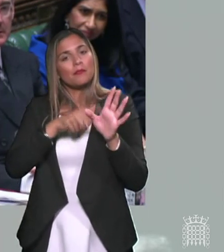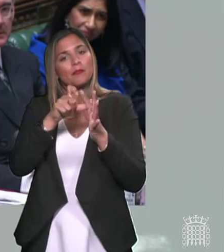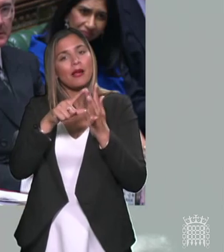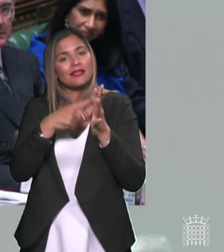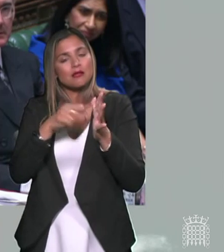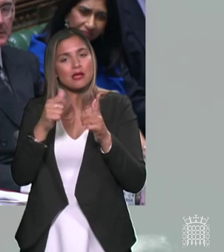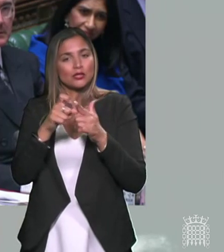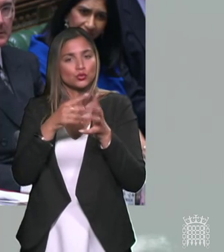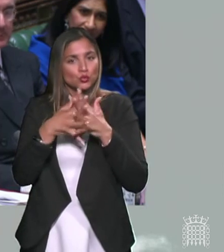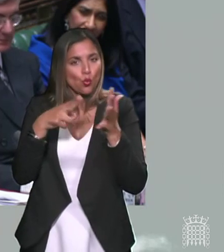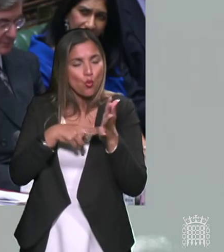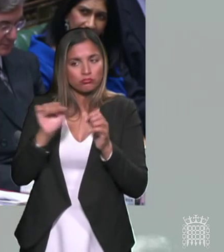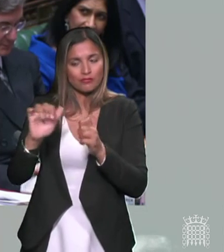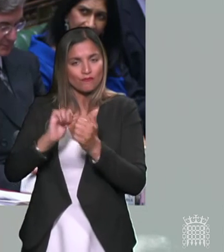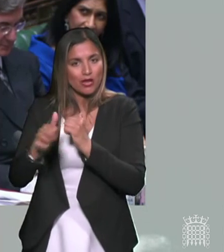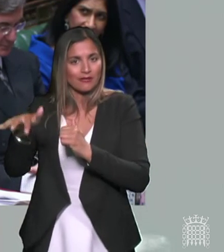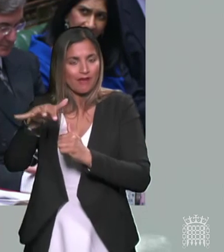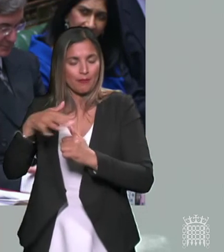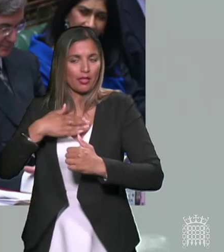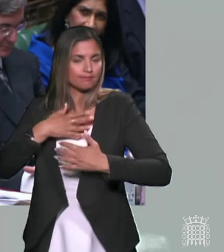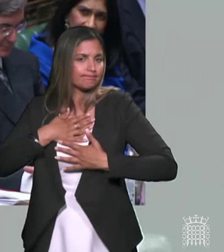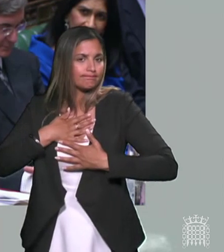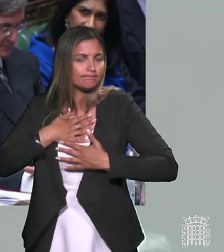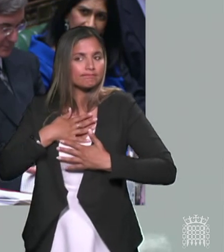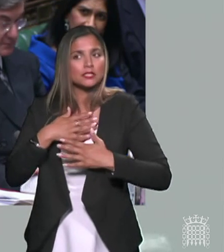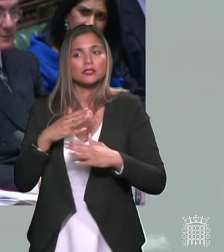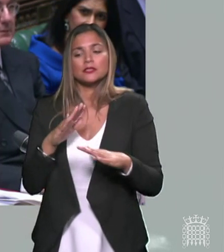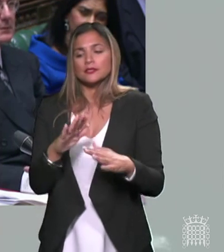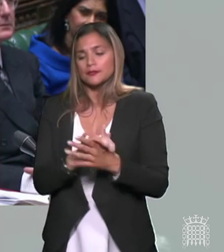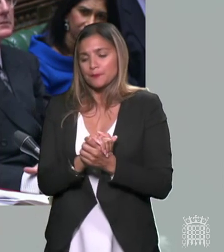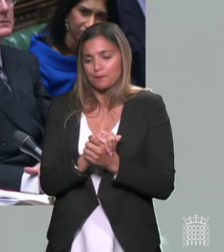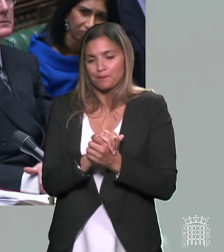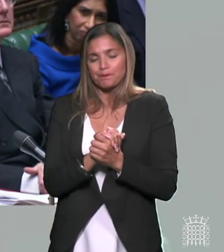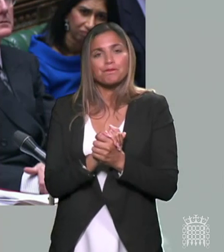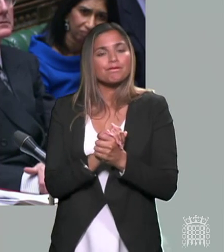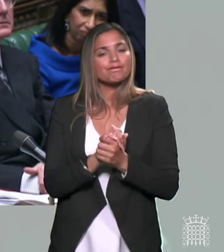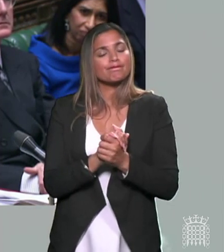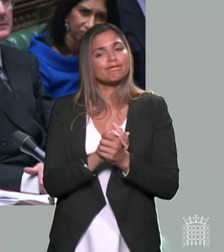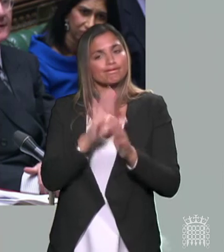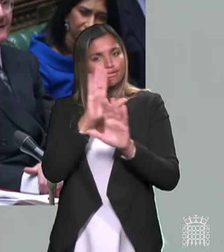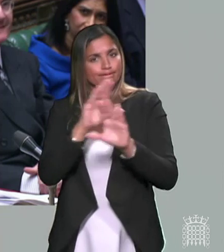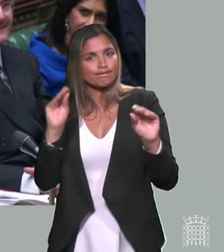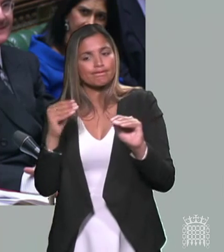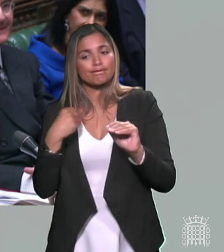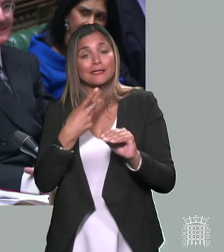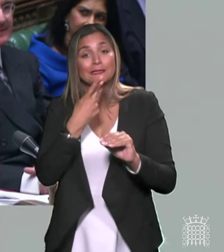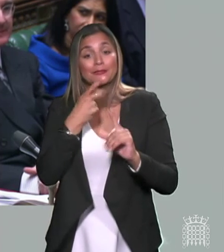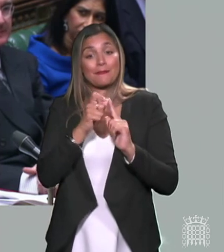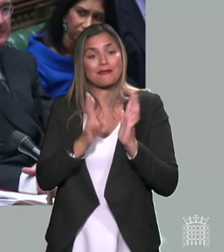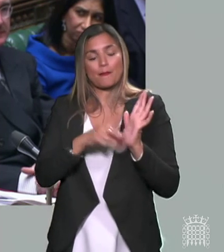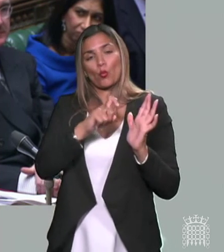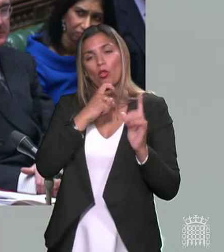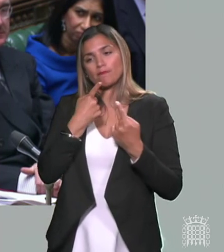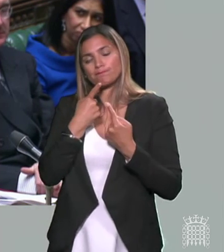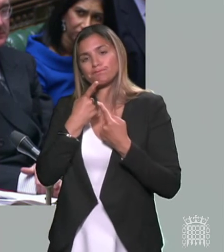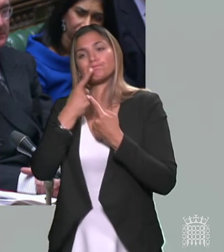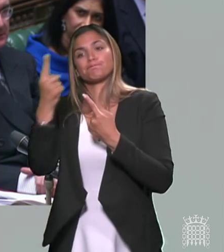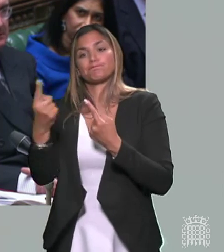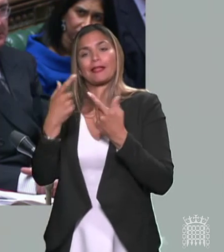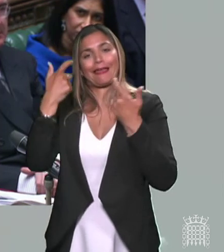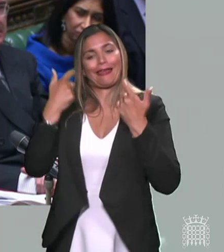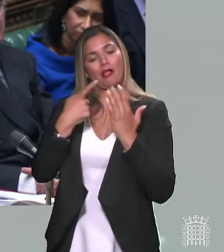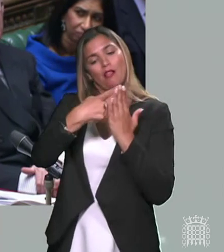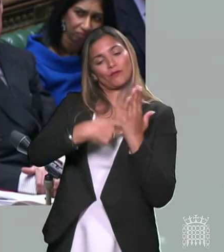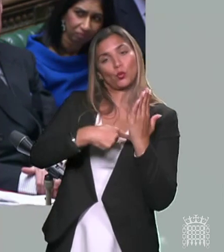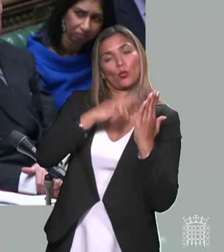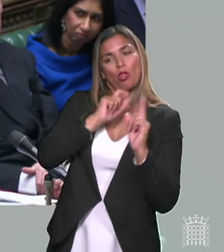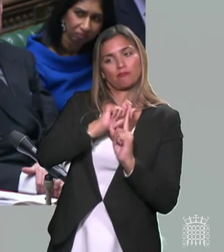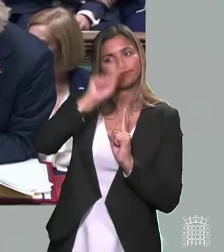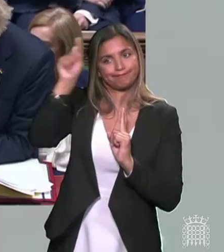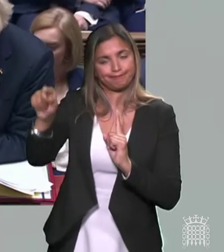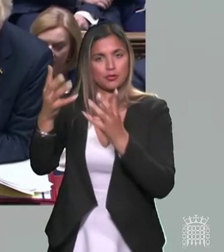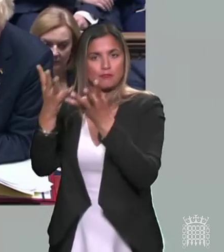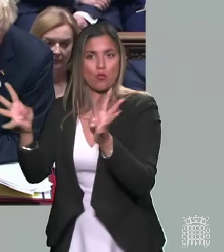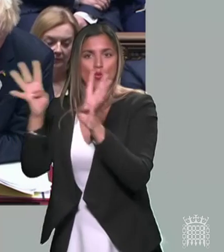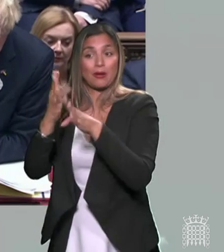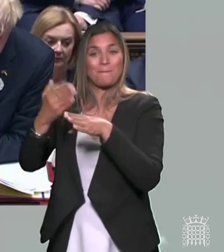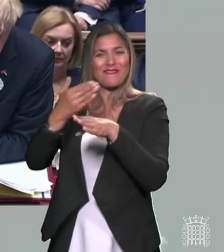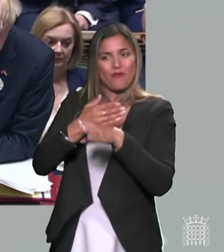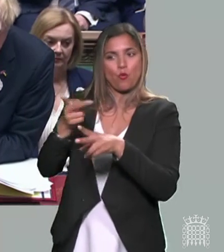The Lord Chancellor and Secretary of State for Justice, my right honourable Friend the Member for Esher and Walton , will be submitting his views on the Pitchfork case to the Parole Board before Pitchfork’s hearing.